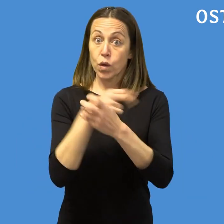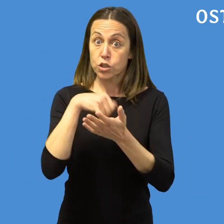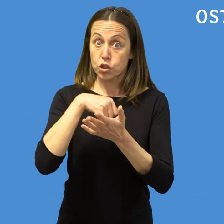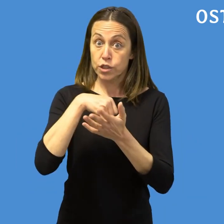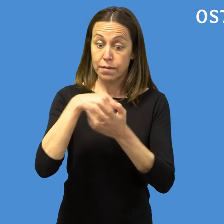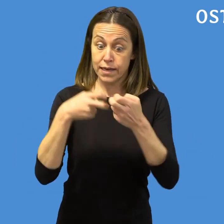debil